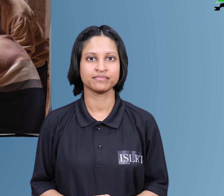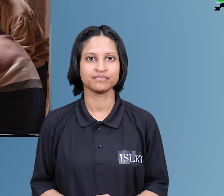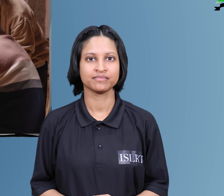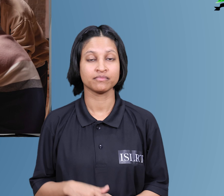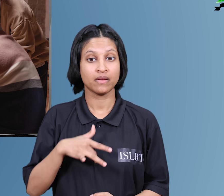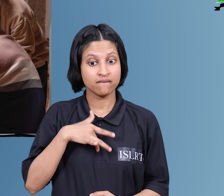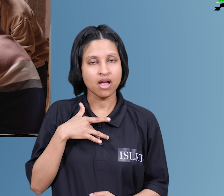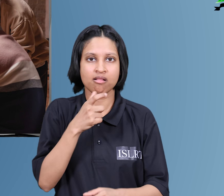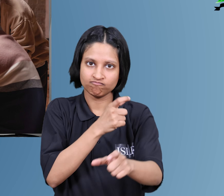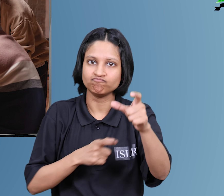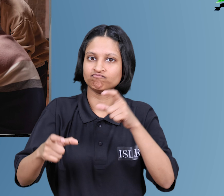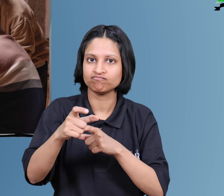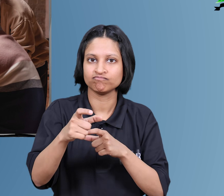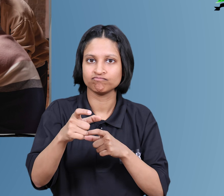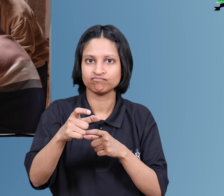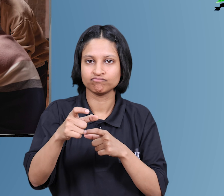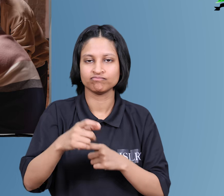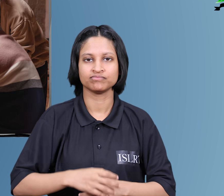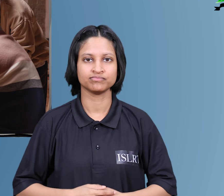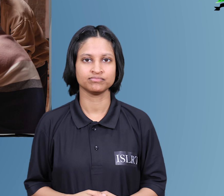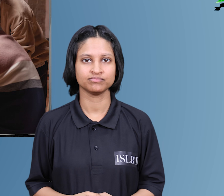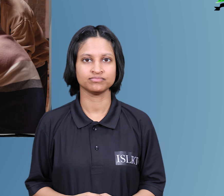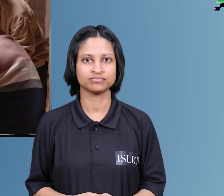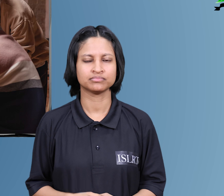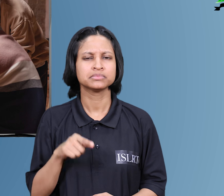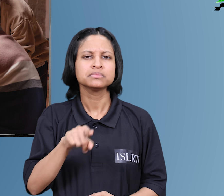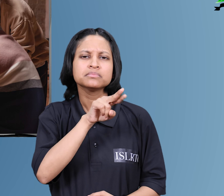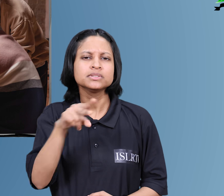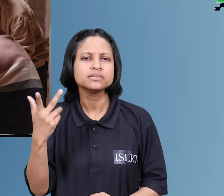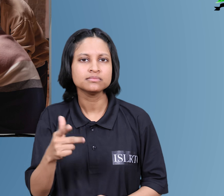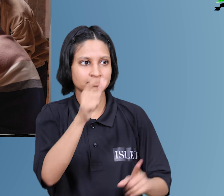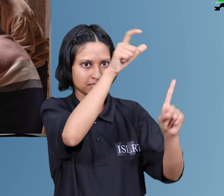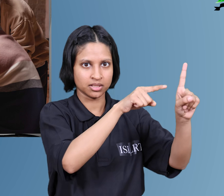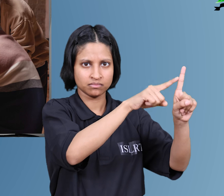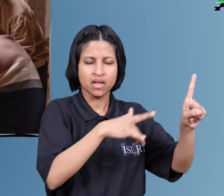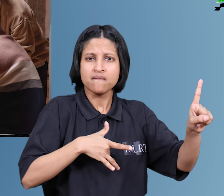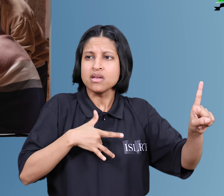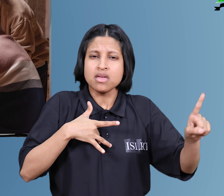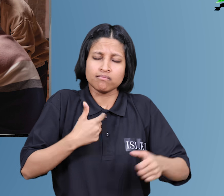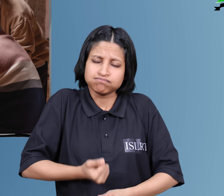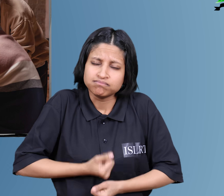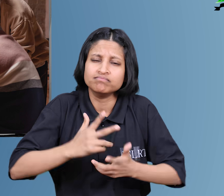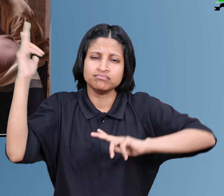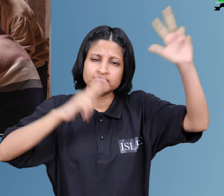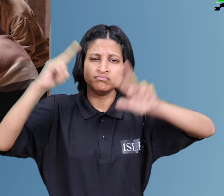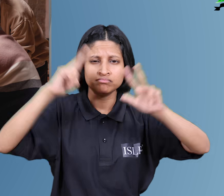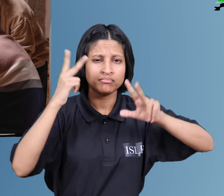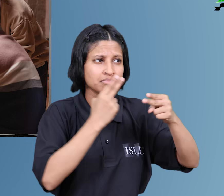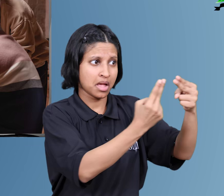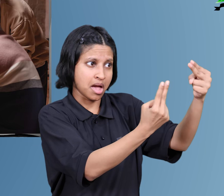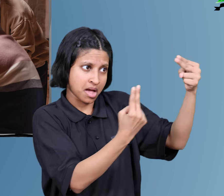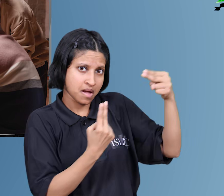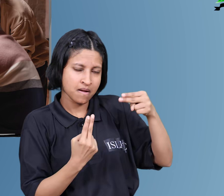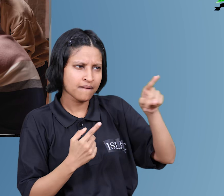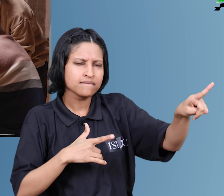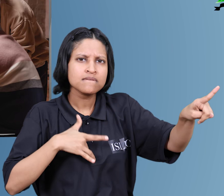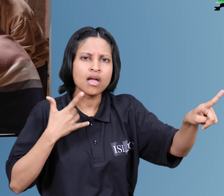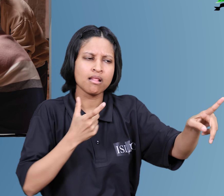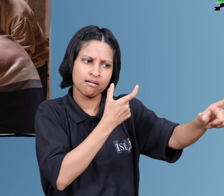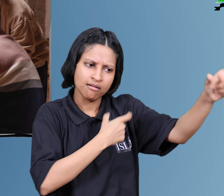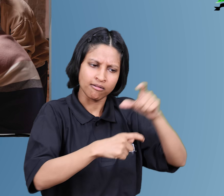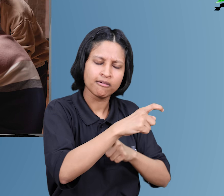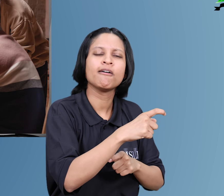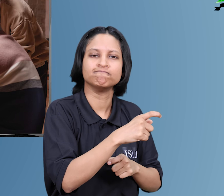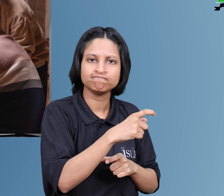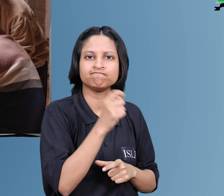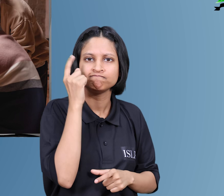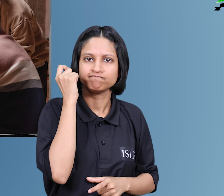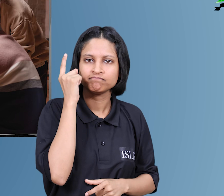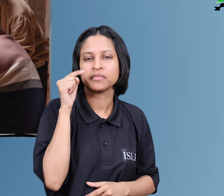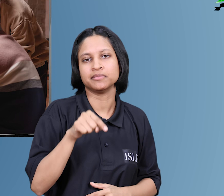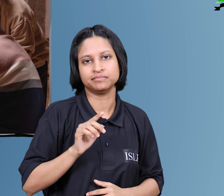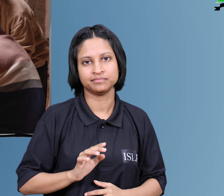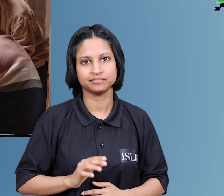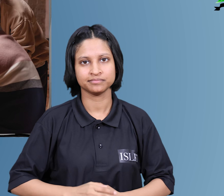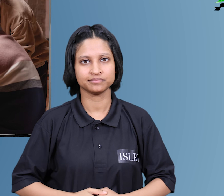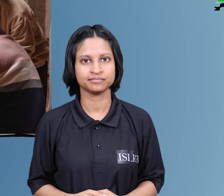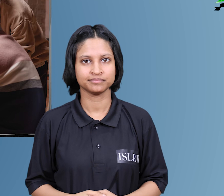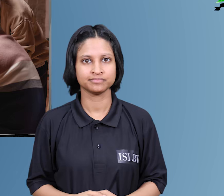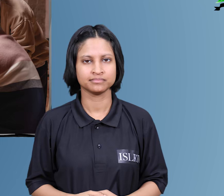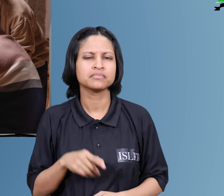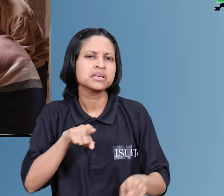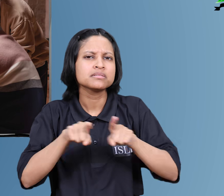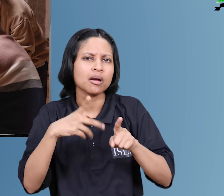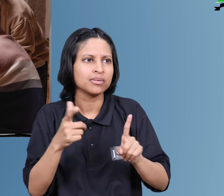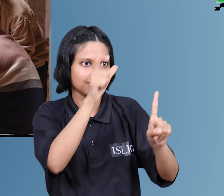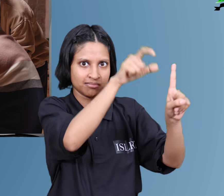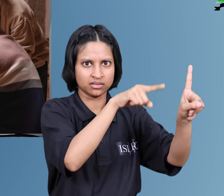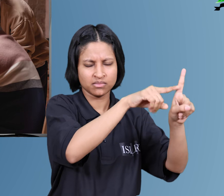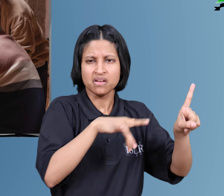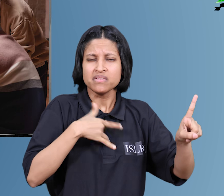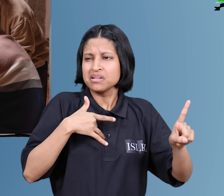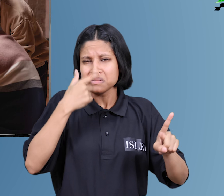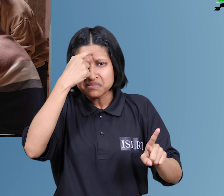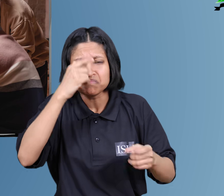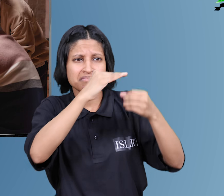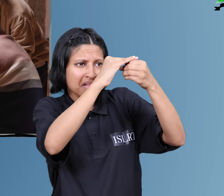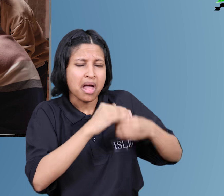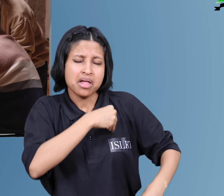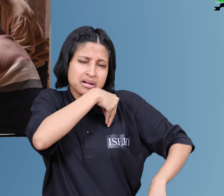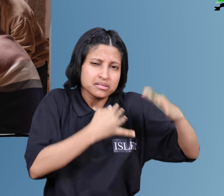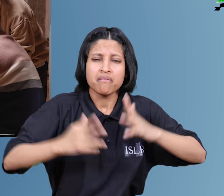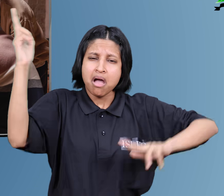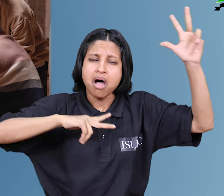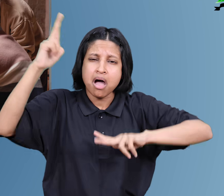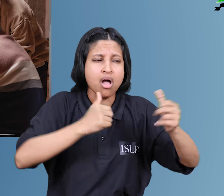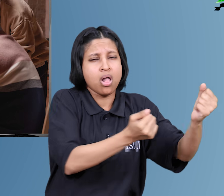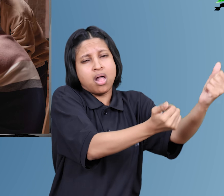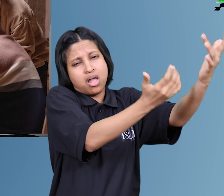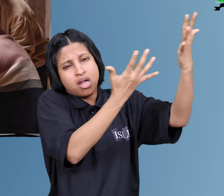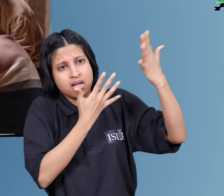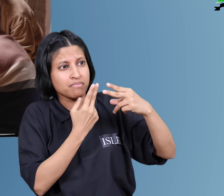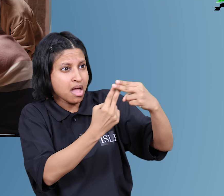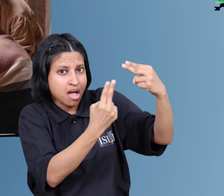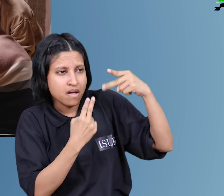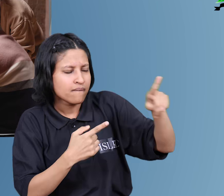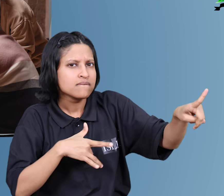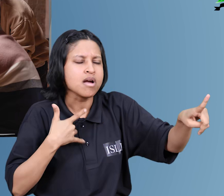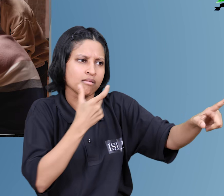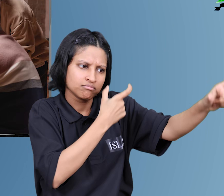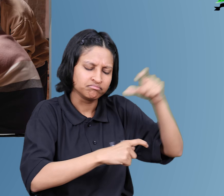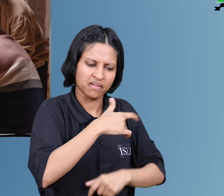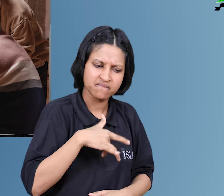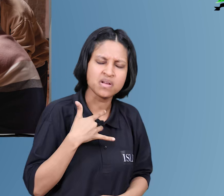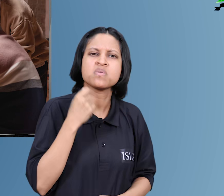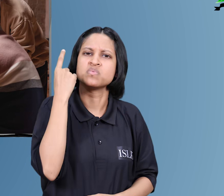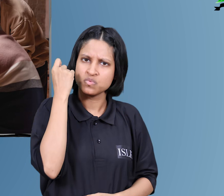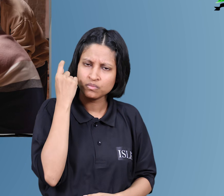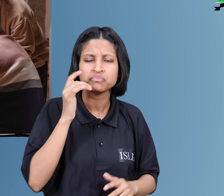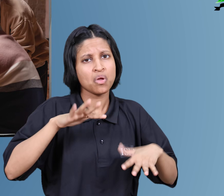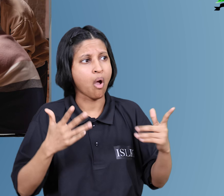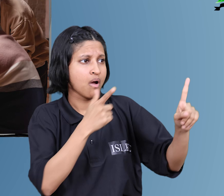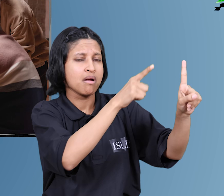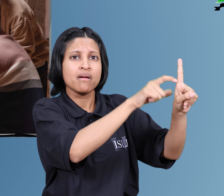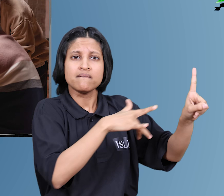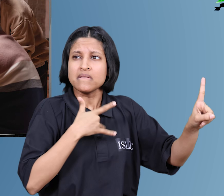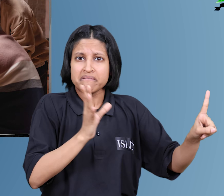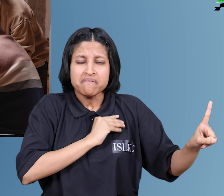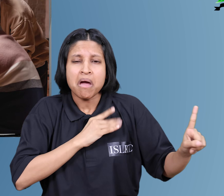Empathy The ability to understand and share the feelings of another person. For example, I am able to understand the sorrows of another person by empathizing with them.